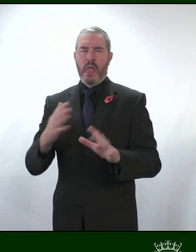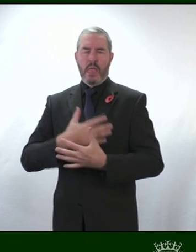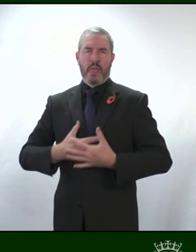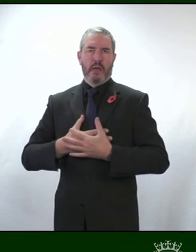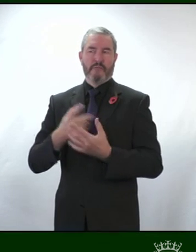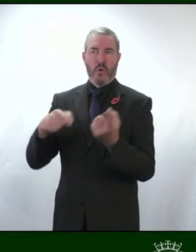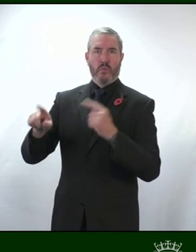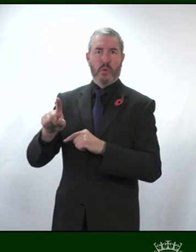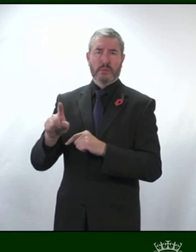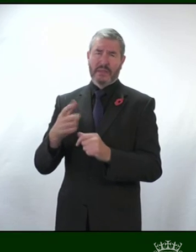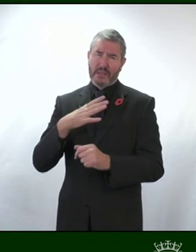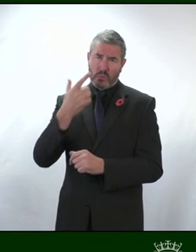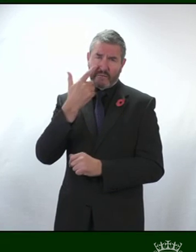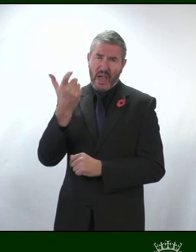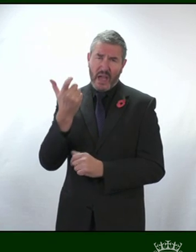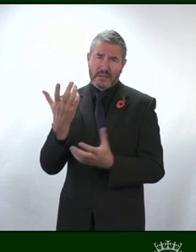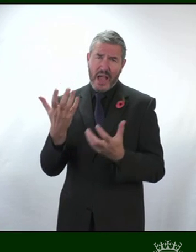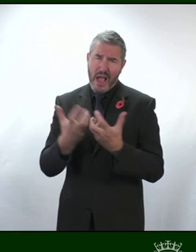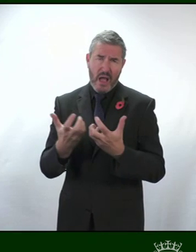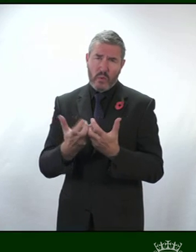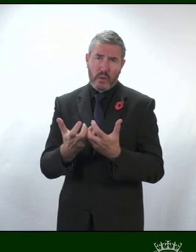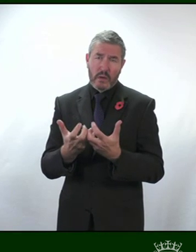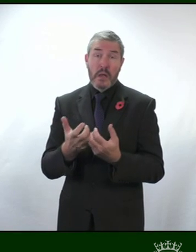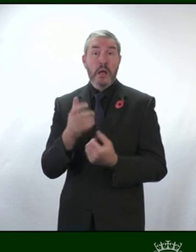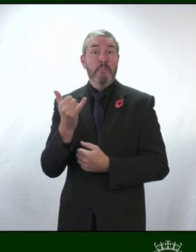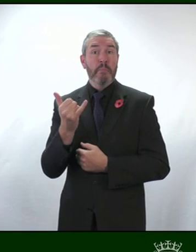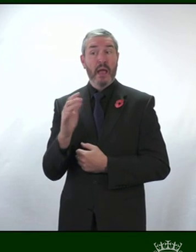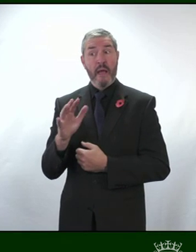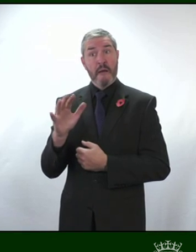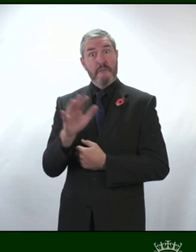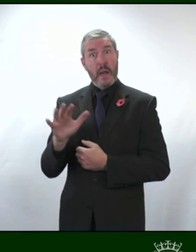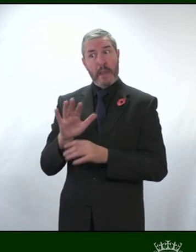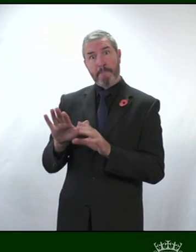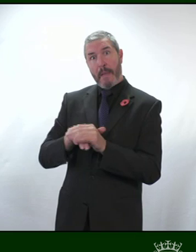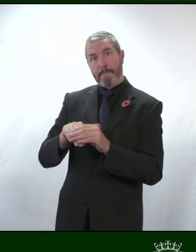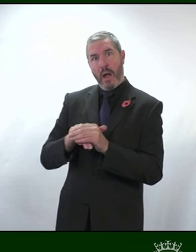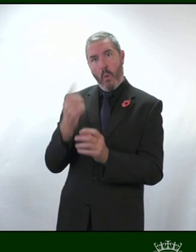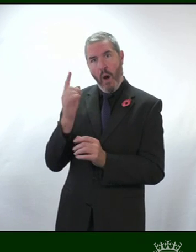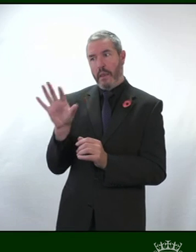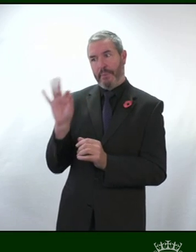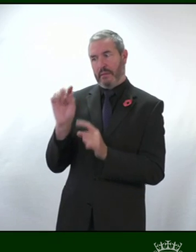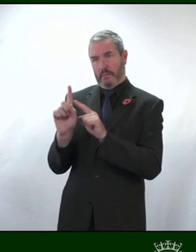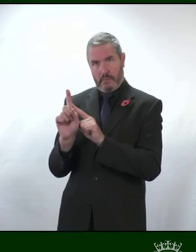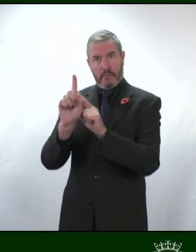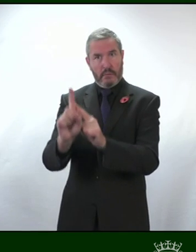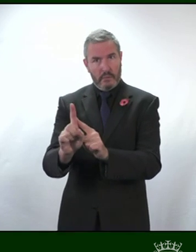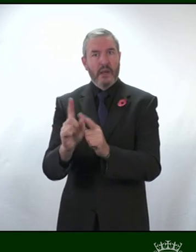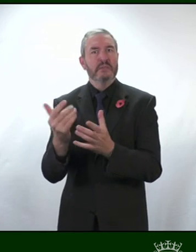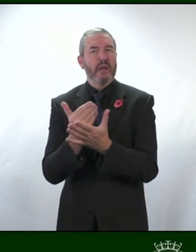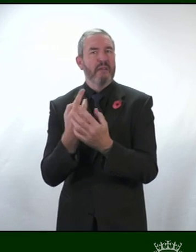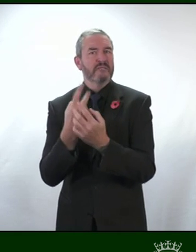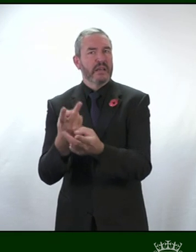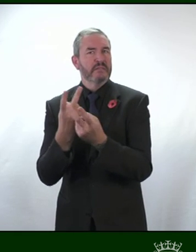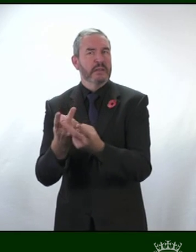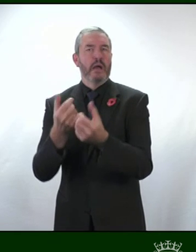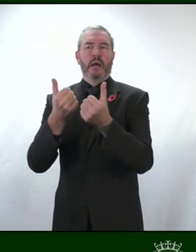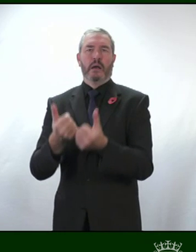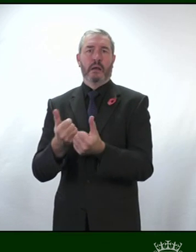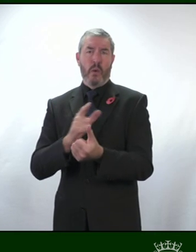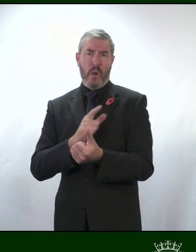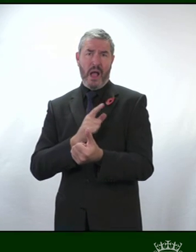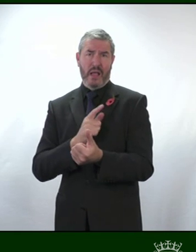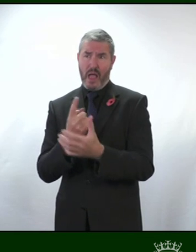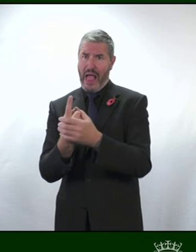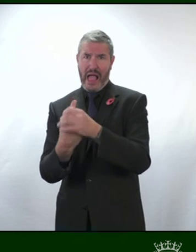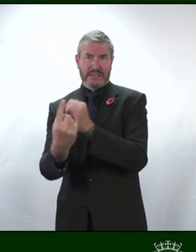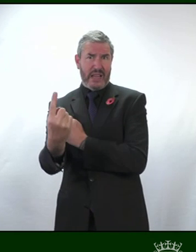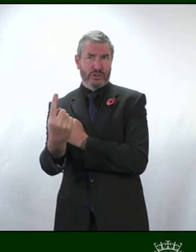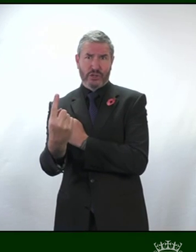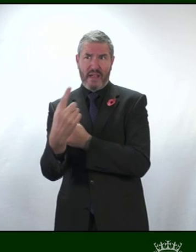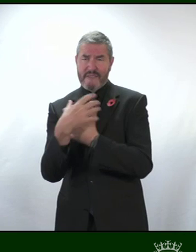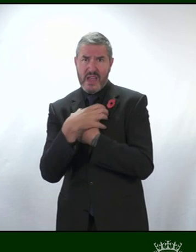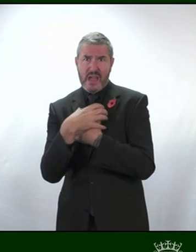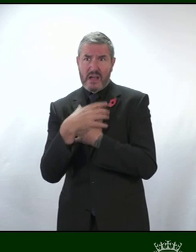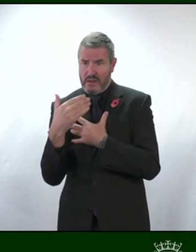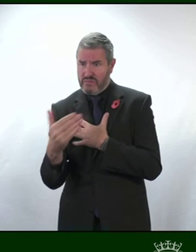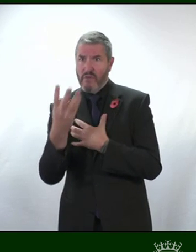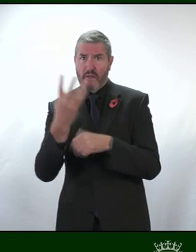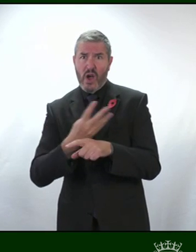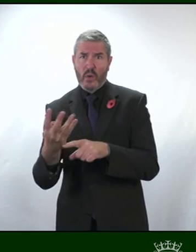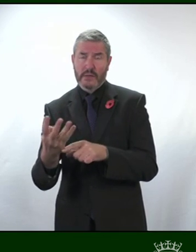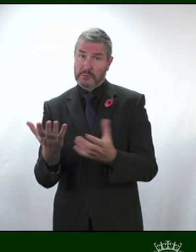It must be possible to find a way—perhaps a dedicated family member scheme of some sort—to allow some safe visits to alleviate the huge fears of isolation and despair across the coming months.